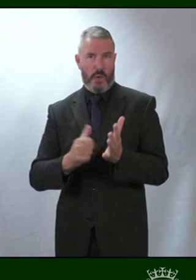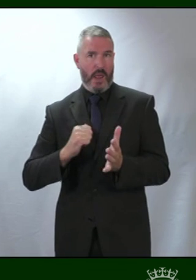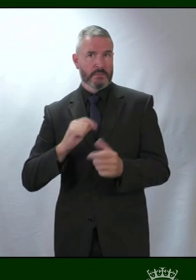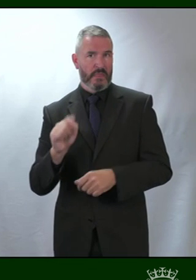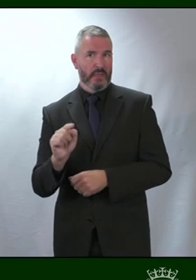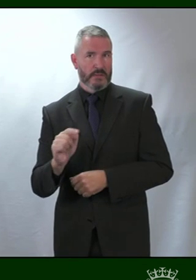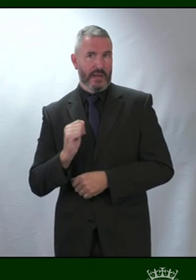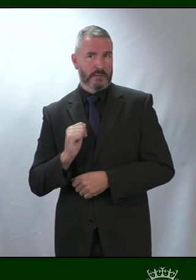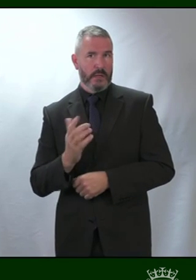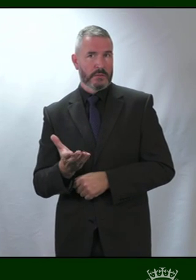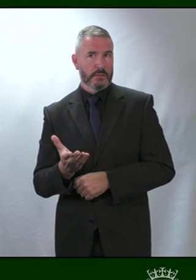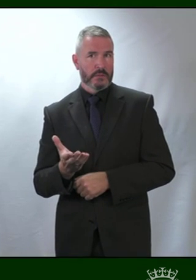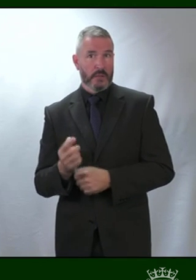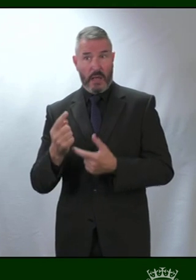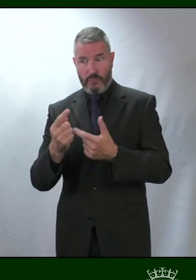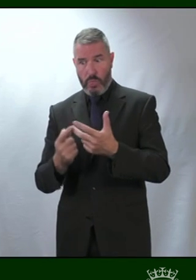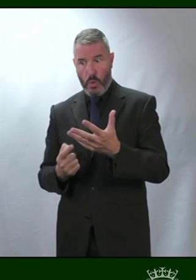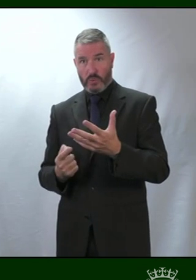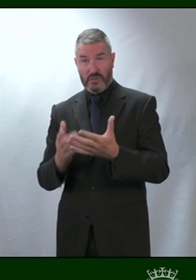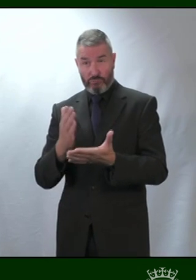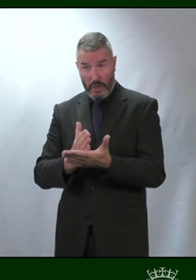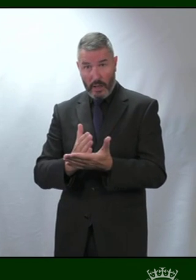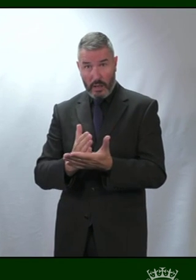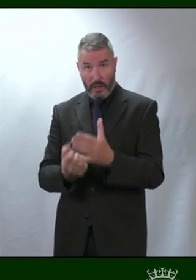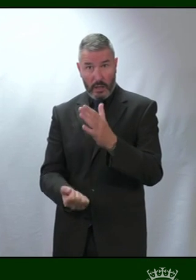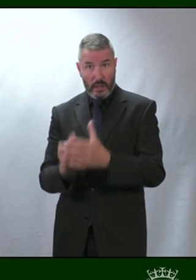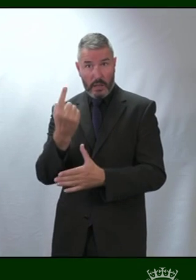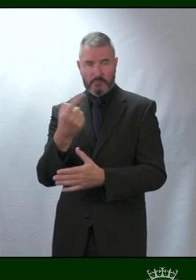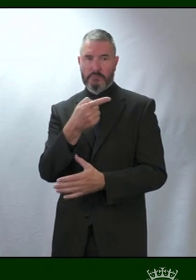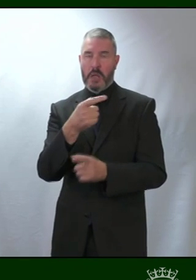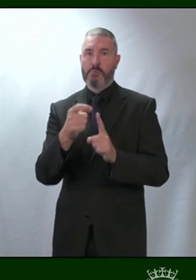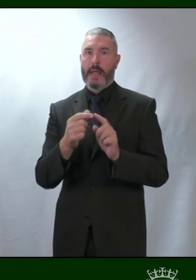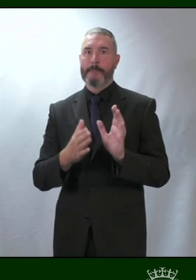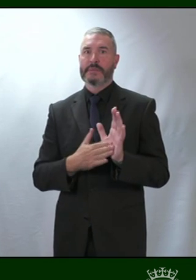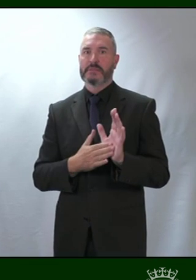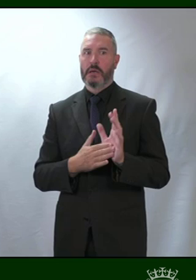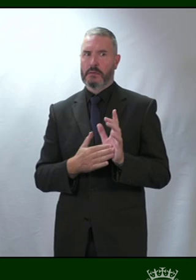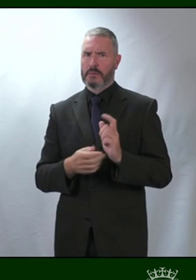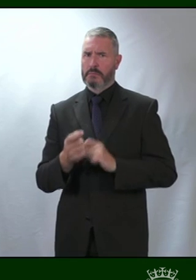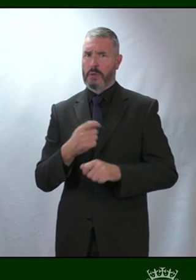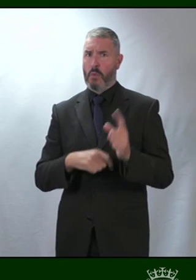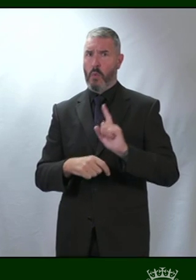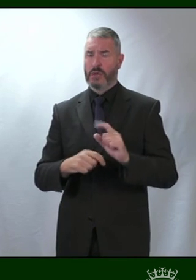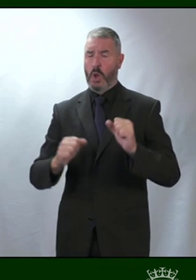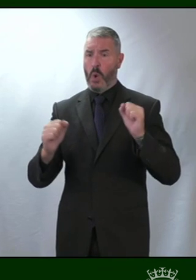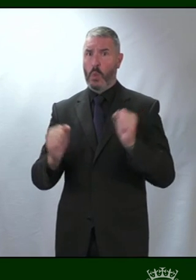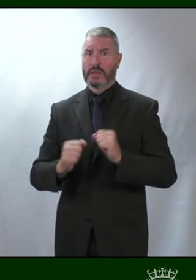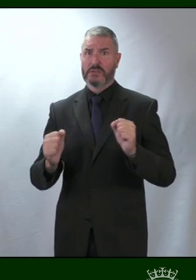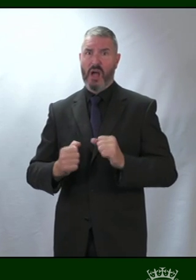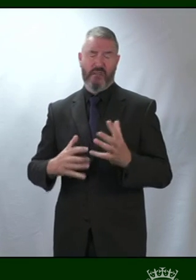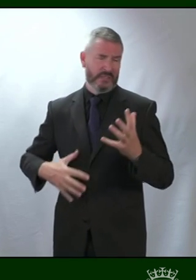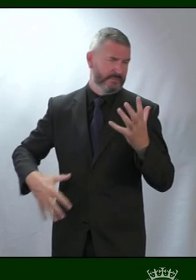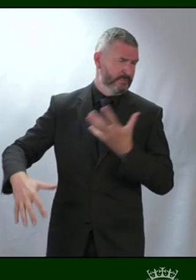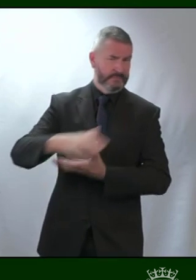If those numbers become a reality, the Prime Minister is leading us into another winter of discontent.